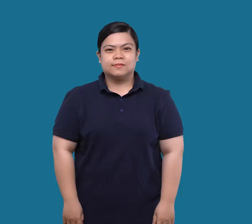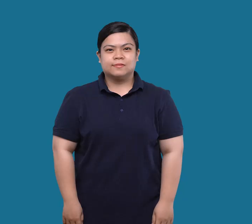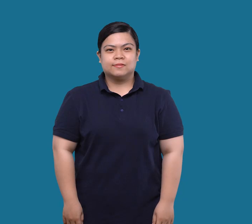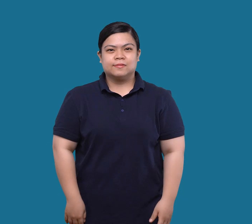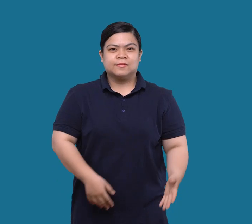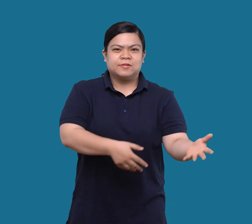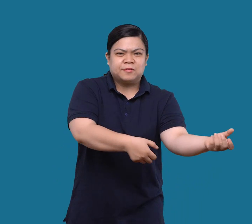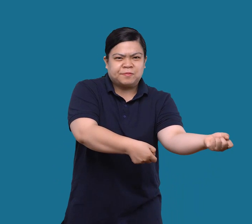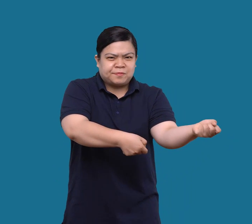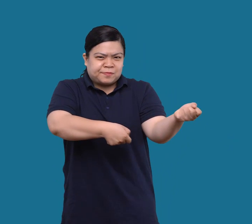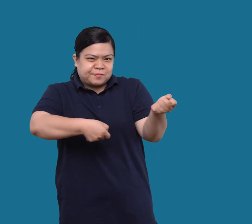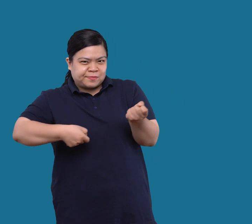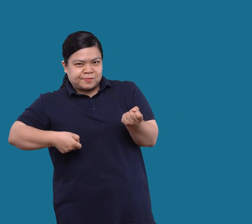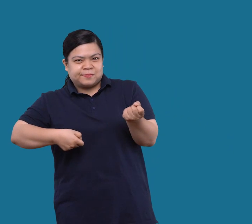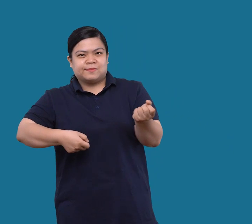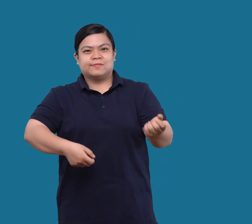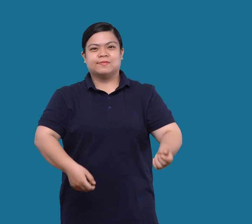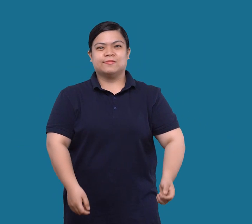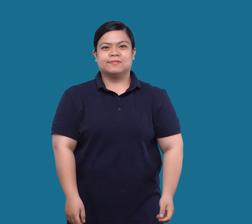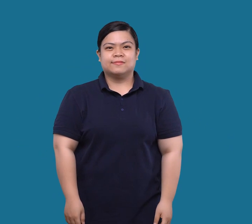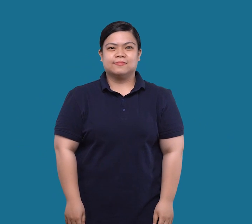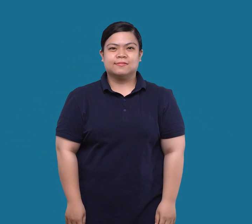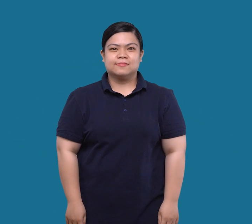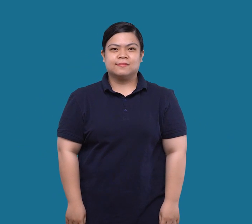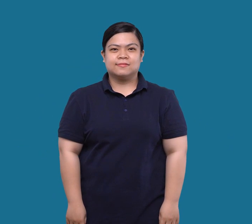kéo co